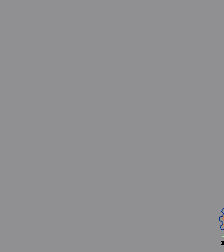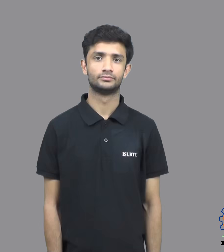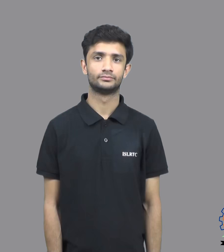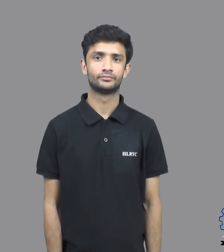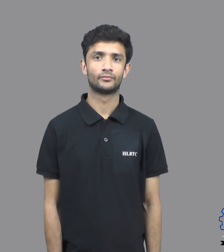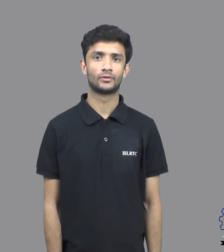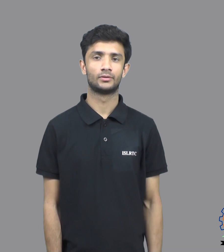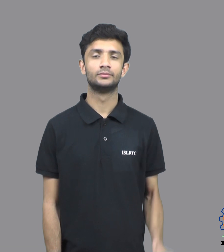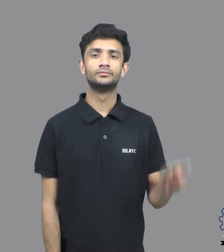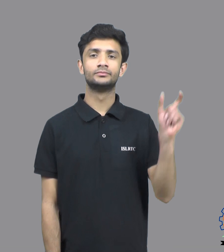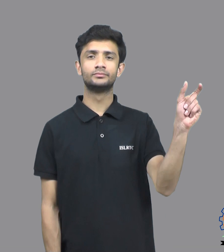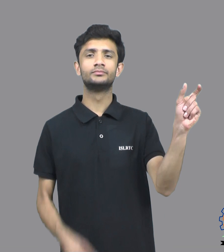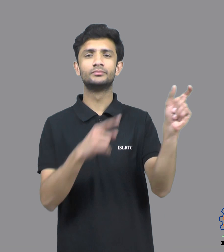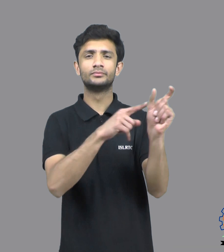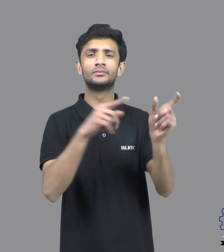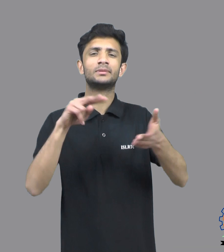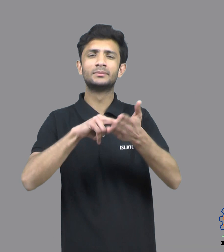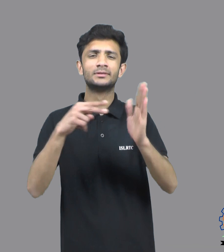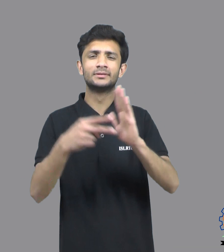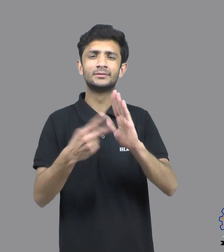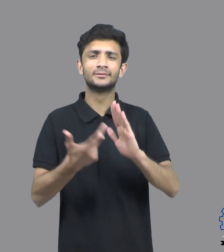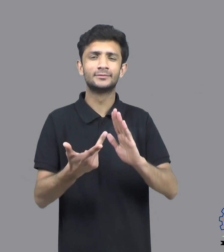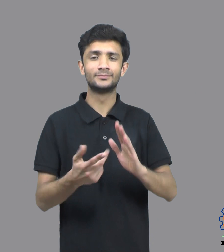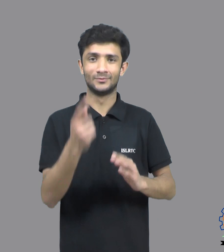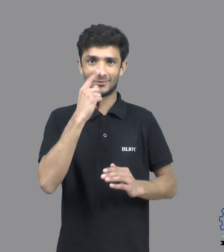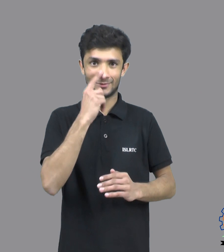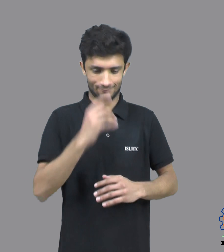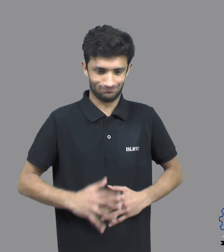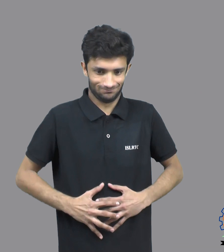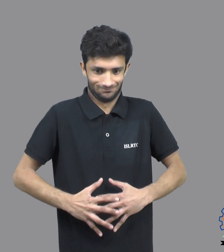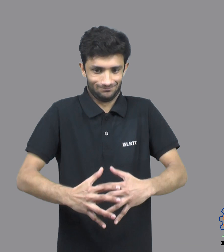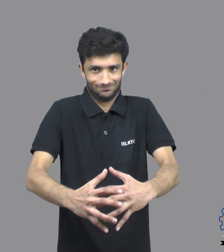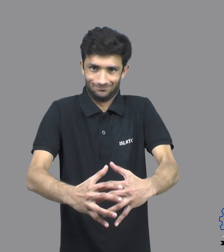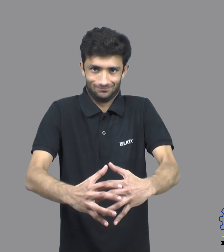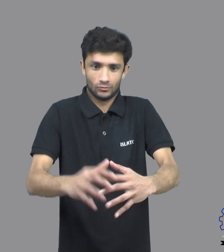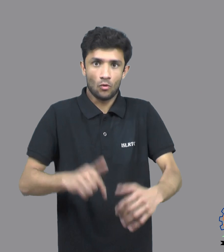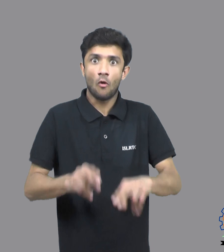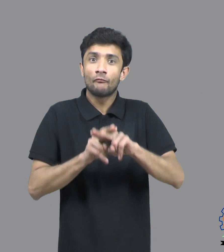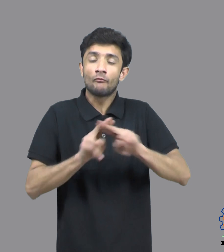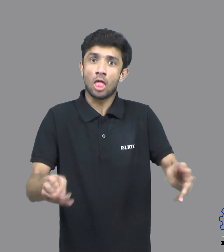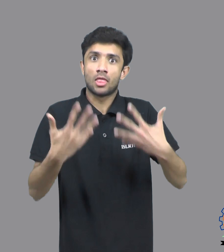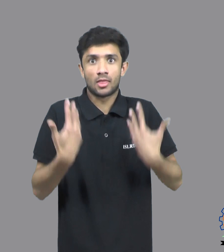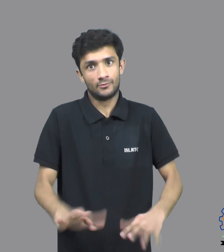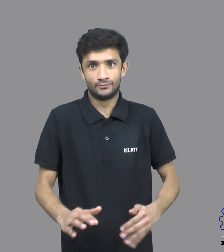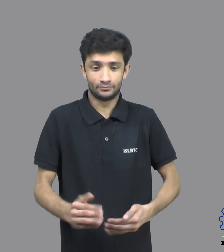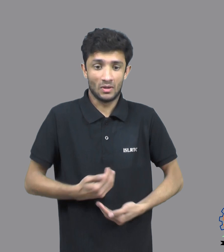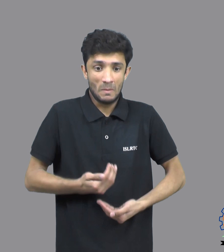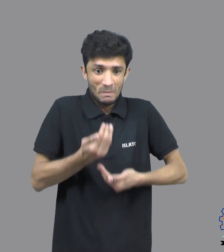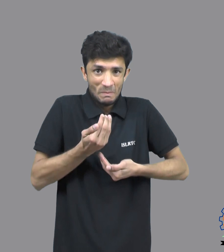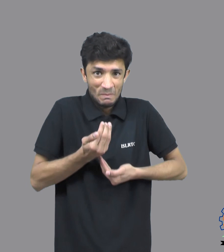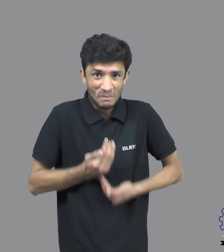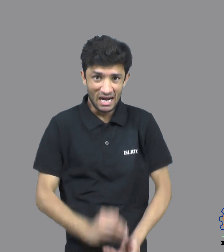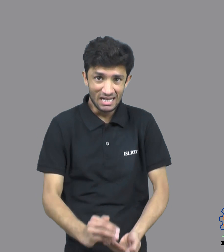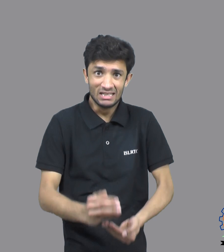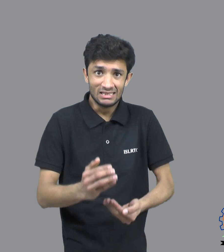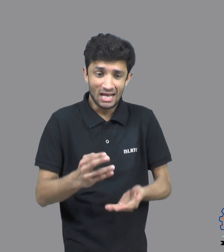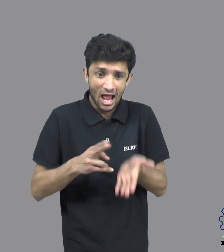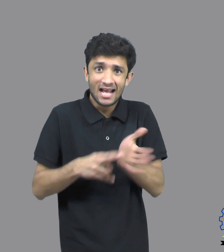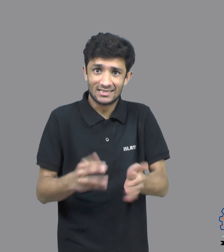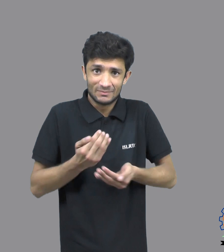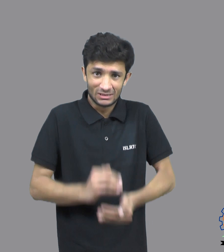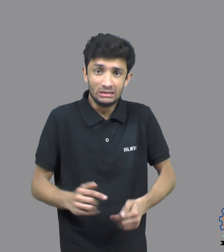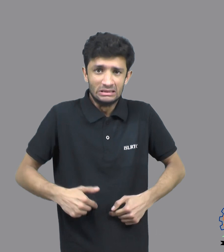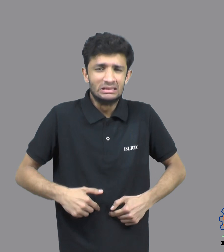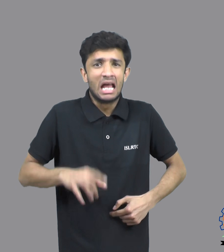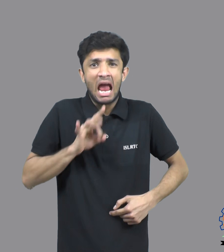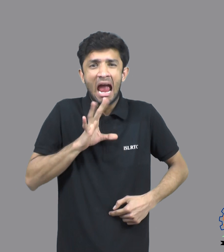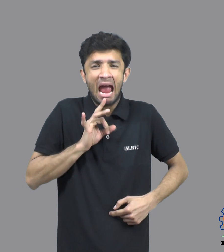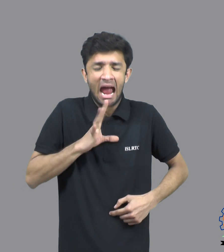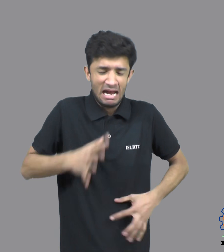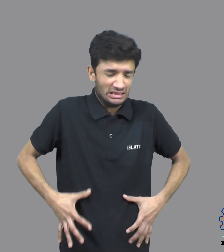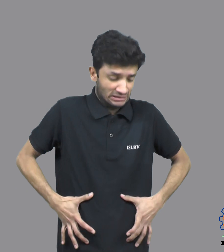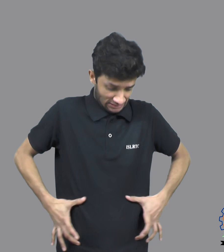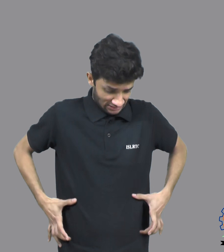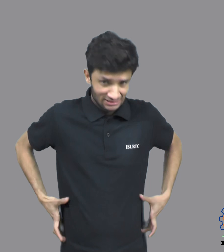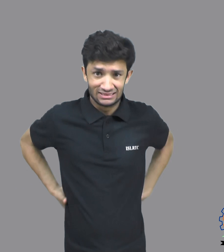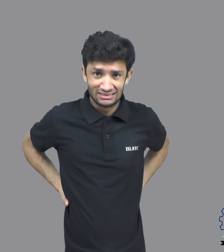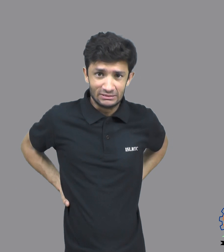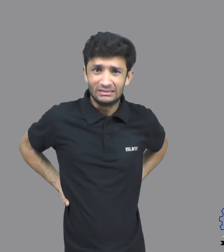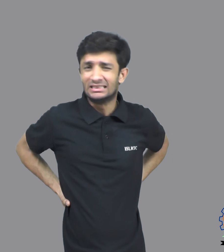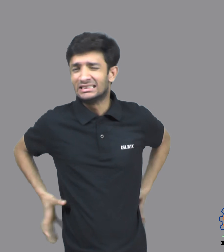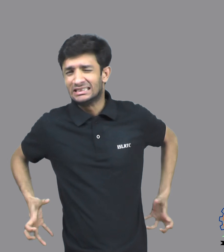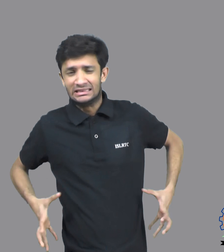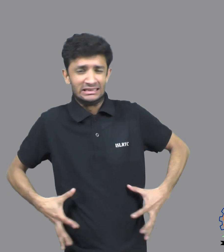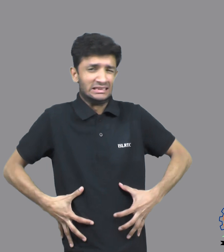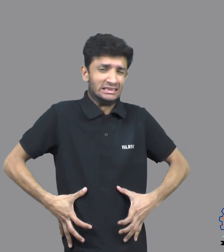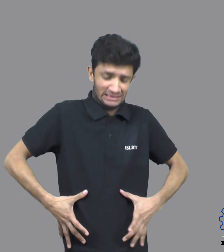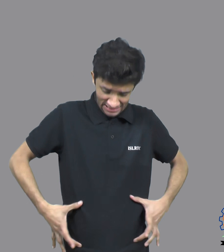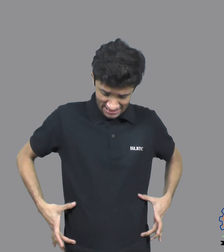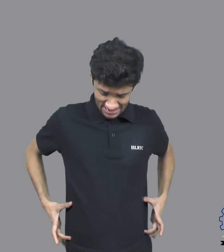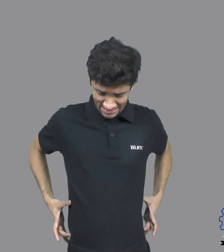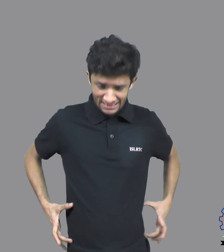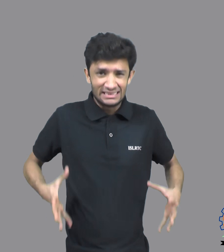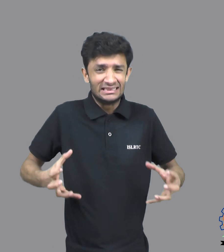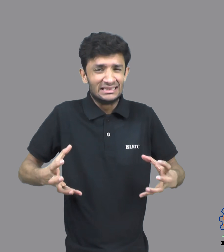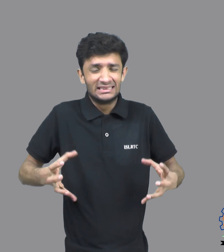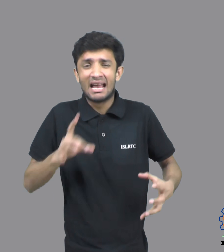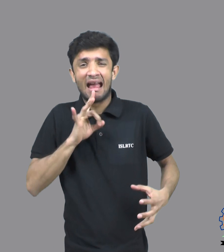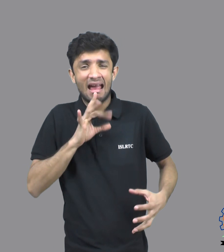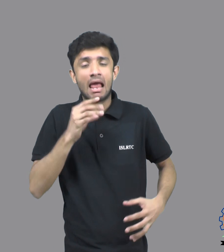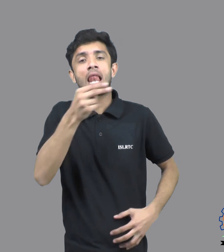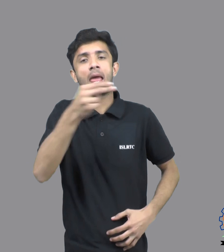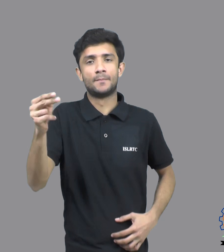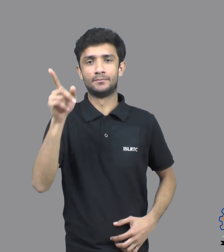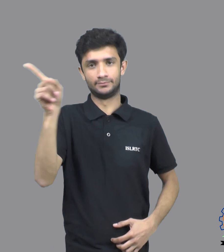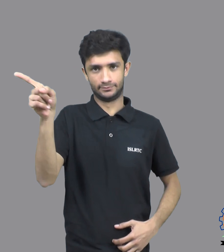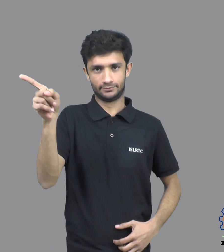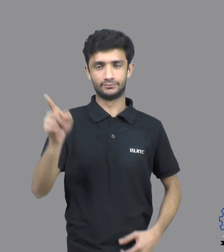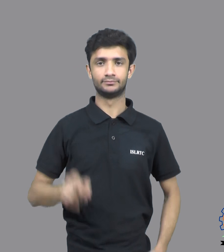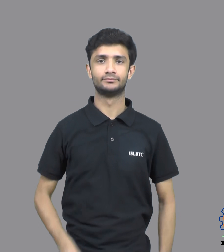Labour Pains